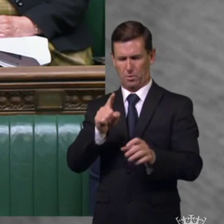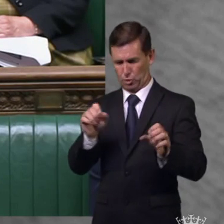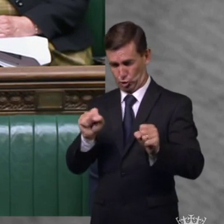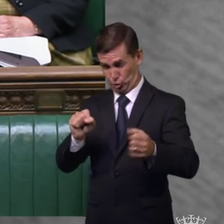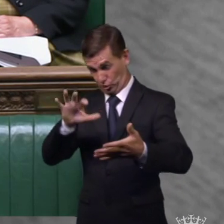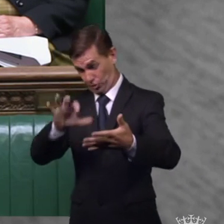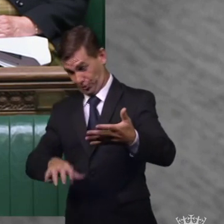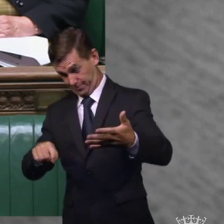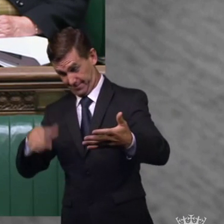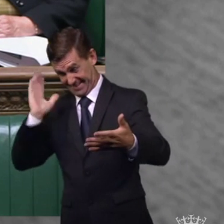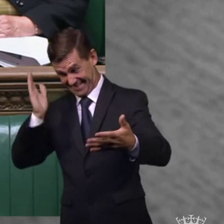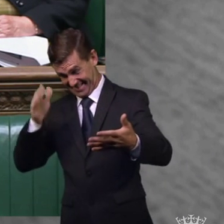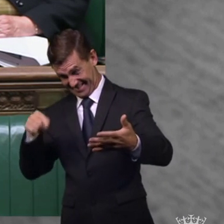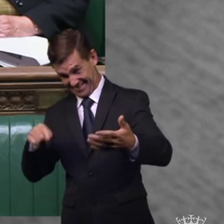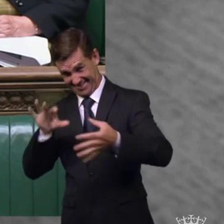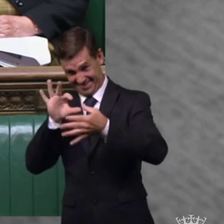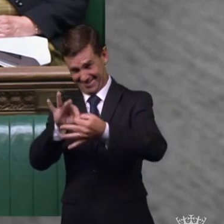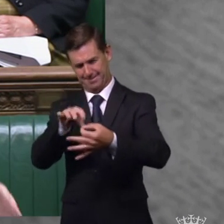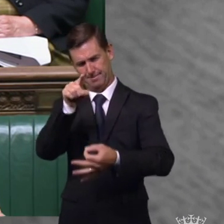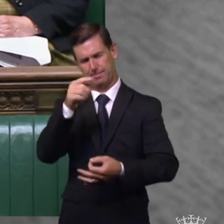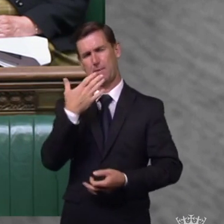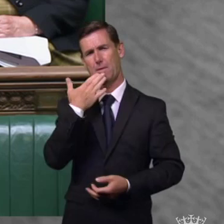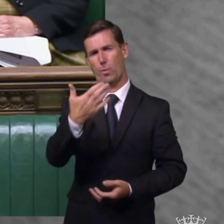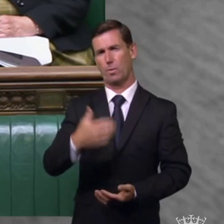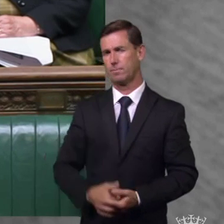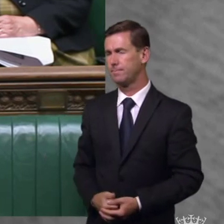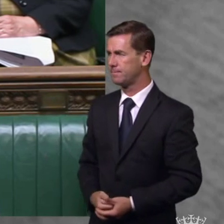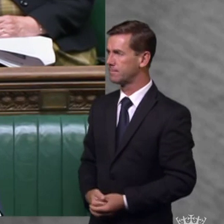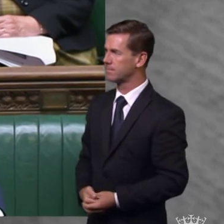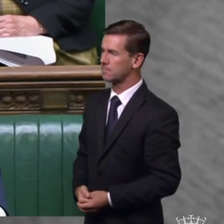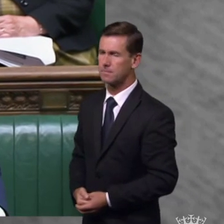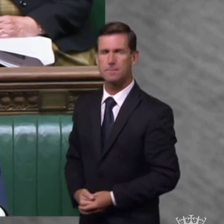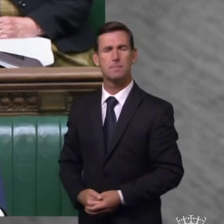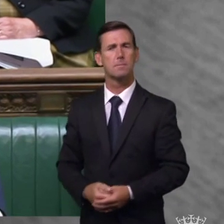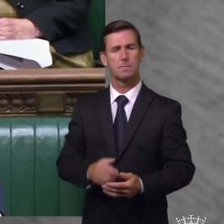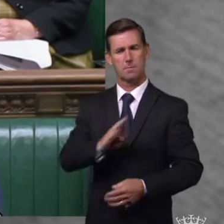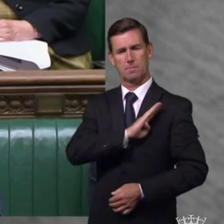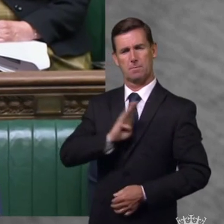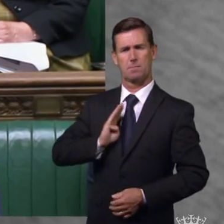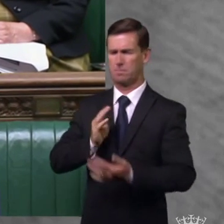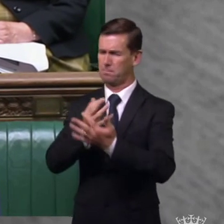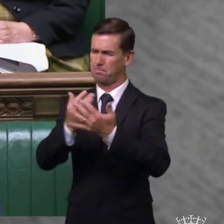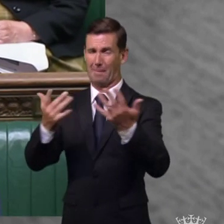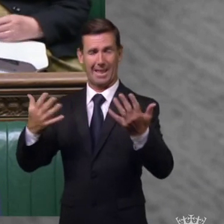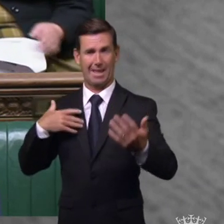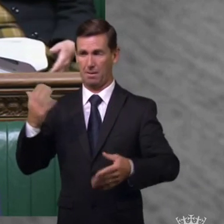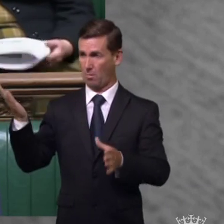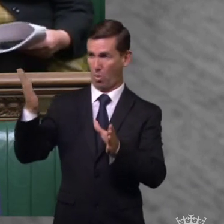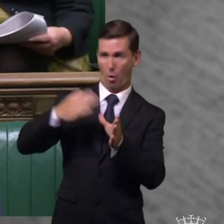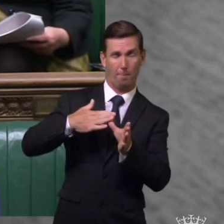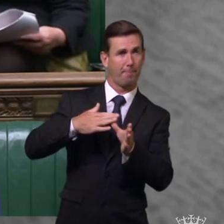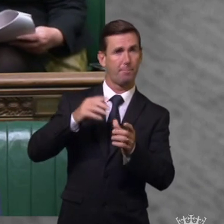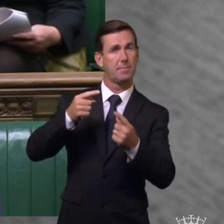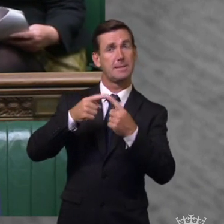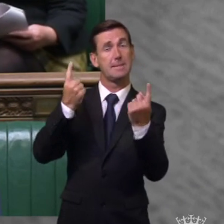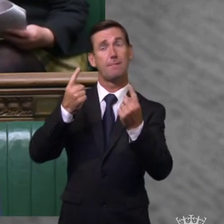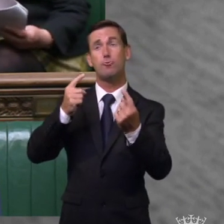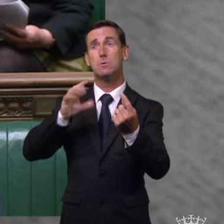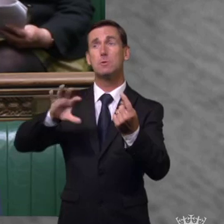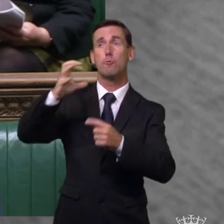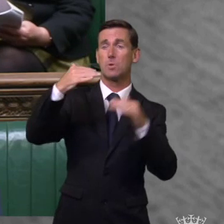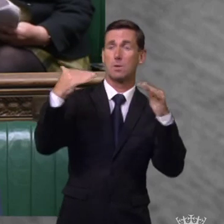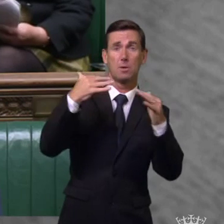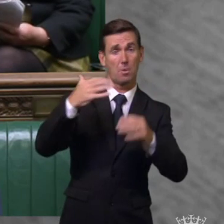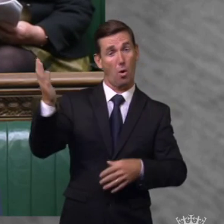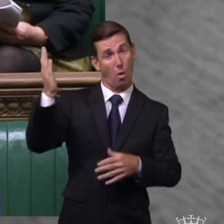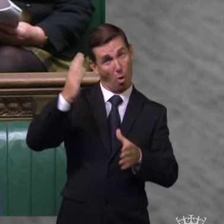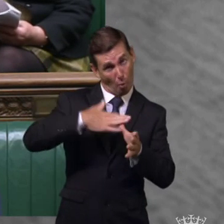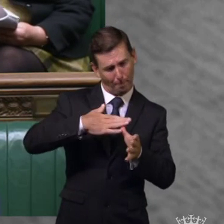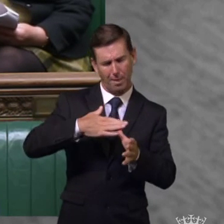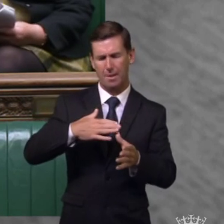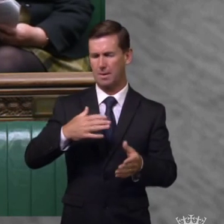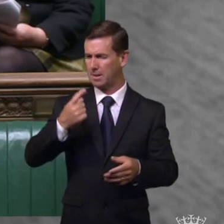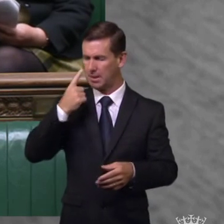For many of those who returned from Afghanistan and other places around the world, mental health has been an all-too-familiar issue.